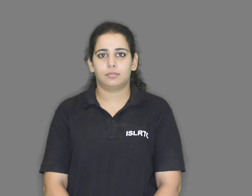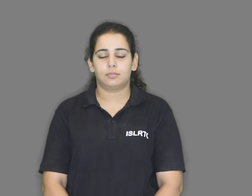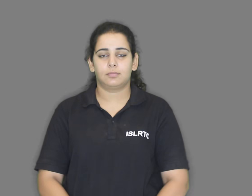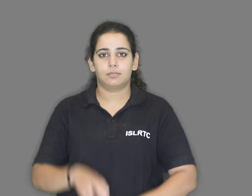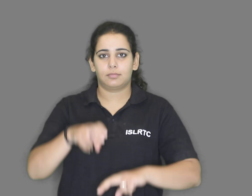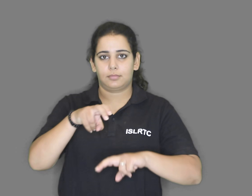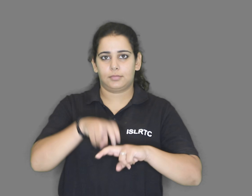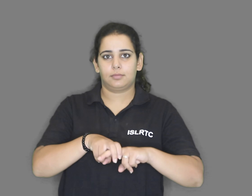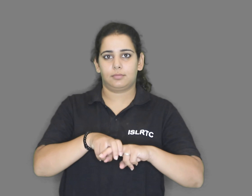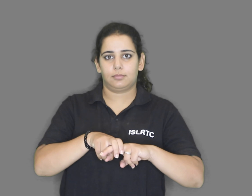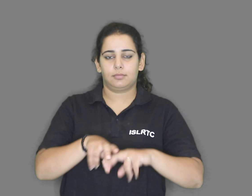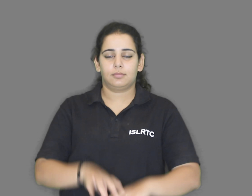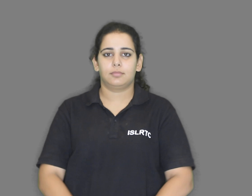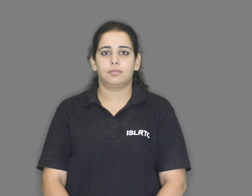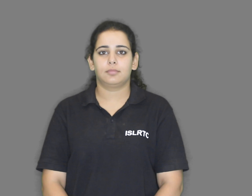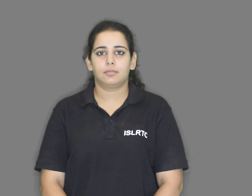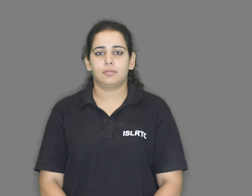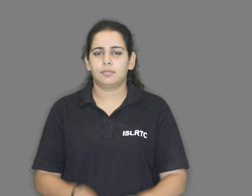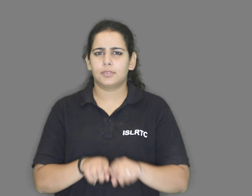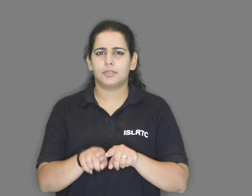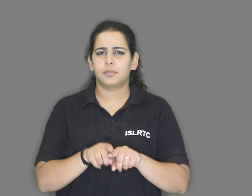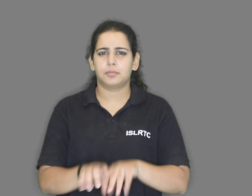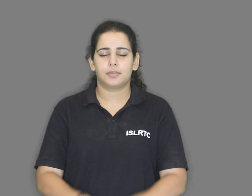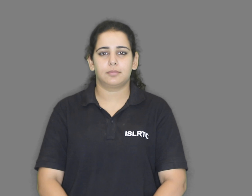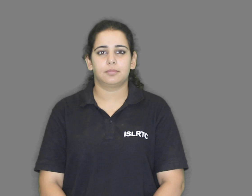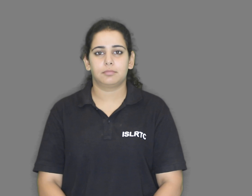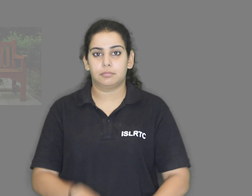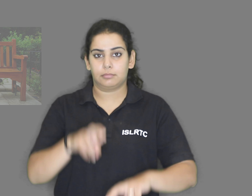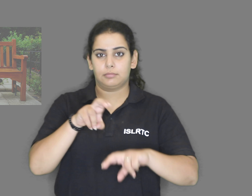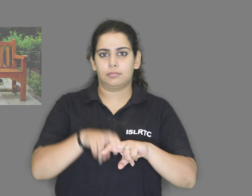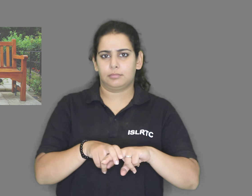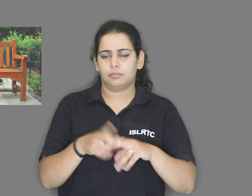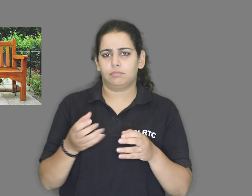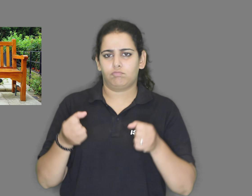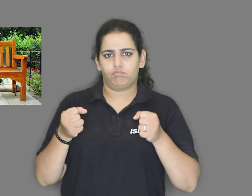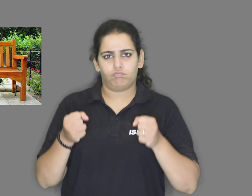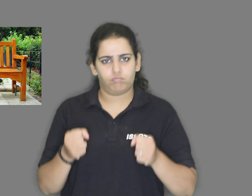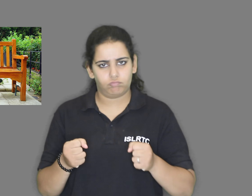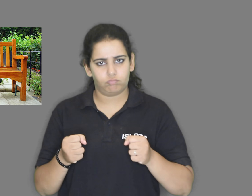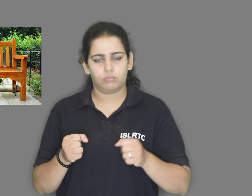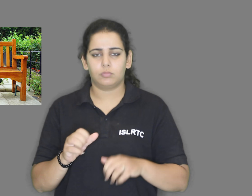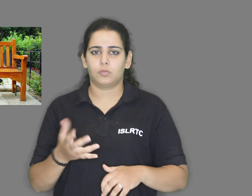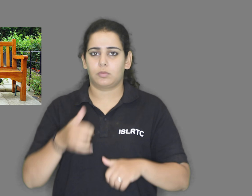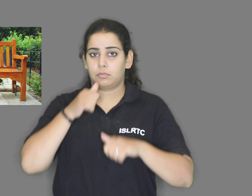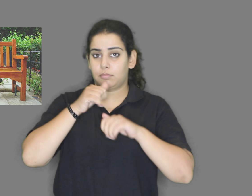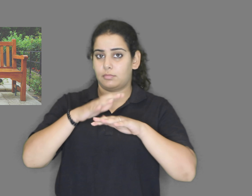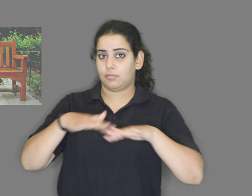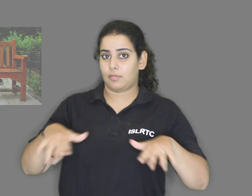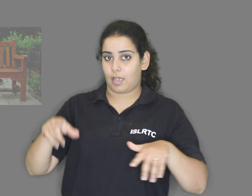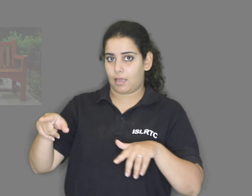Seat A chair, stool, or bench intended to be